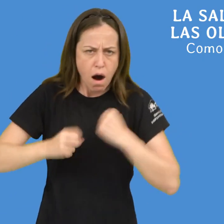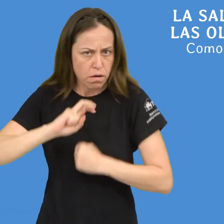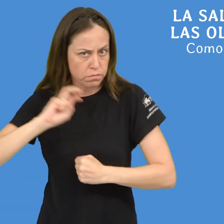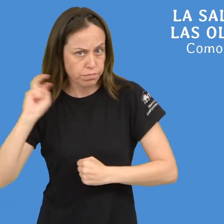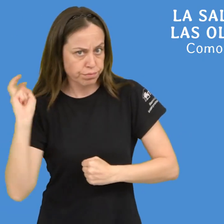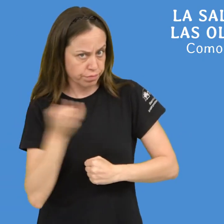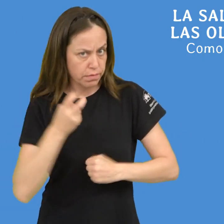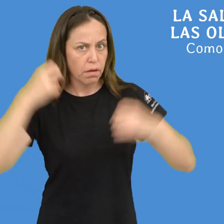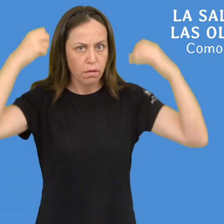etc